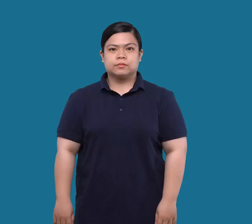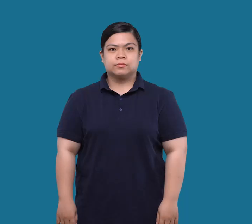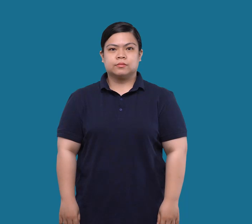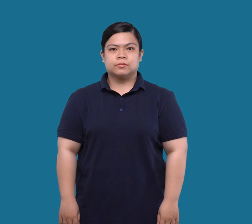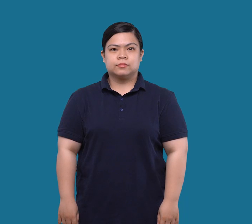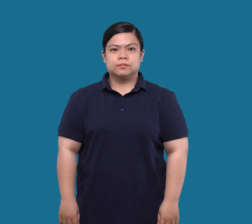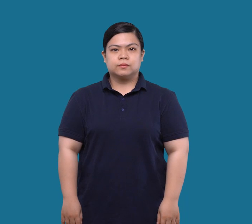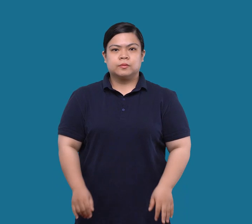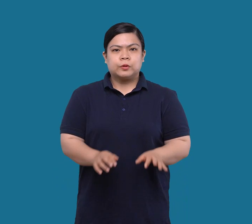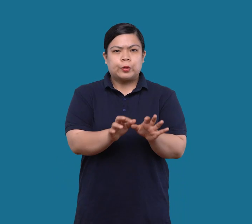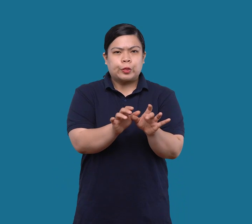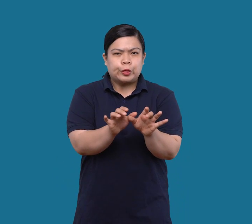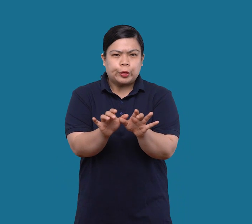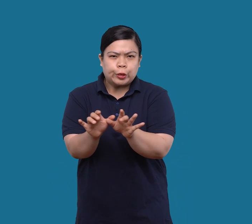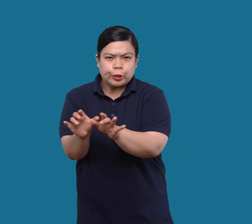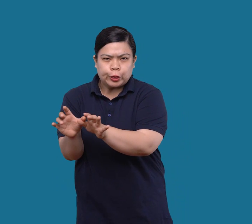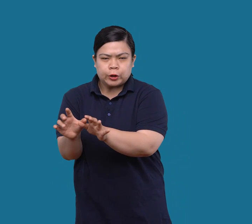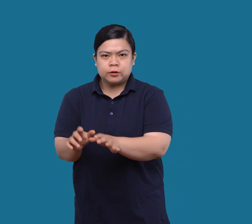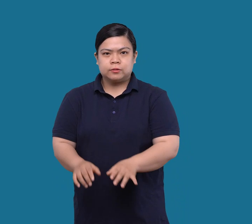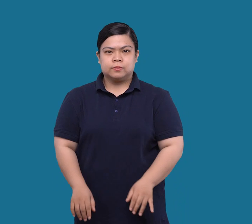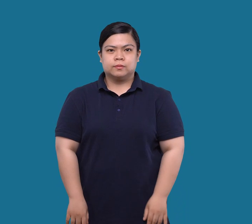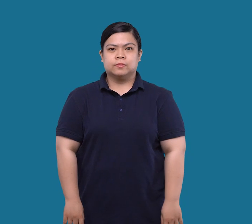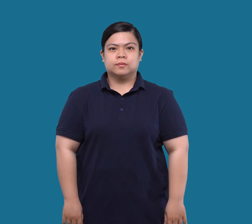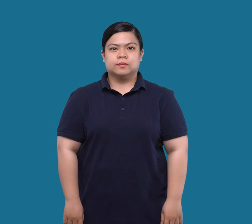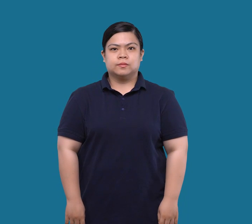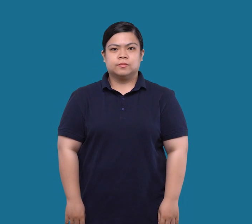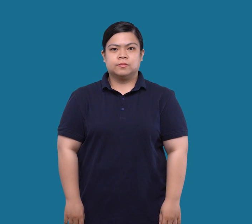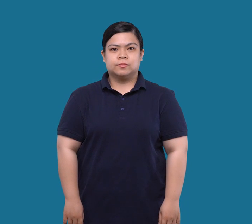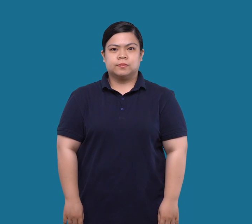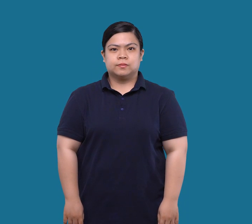cua đồng